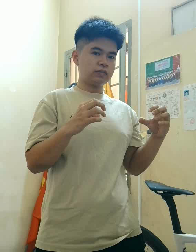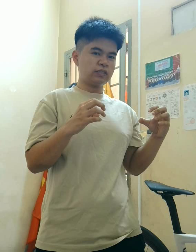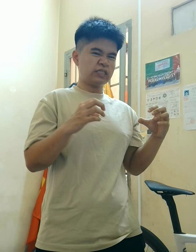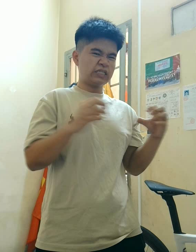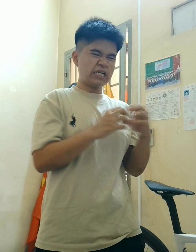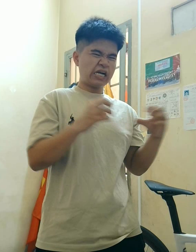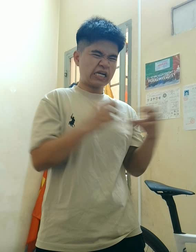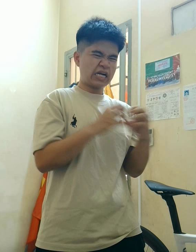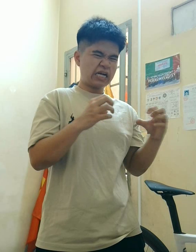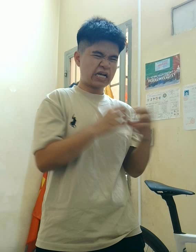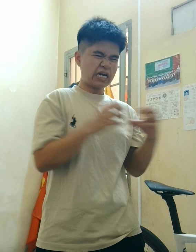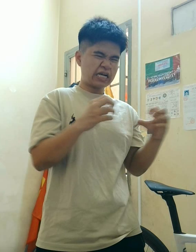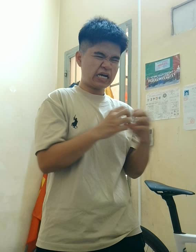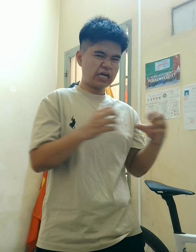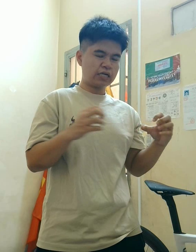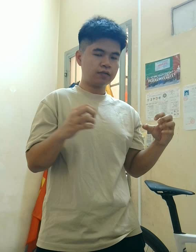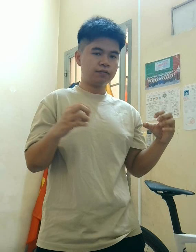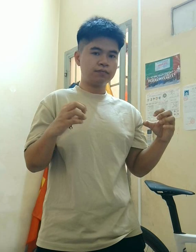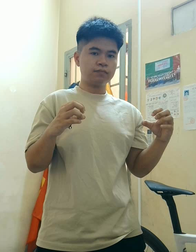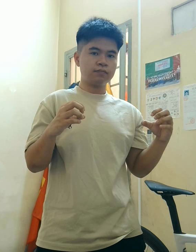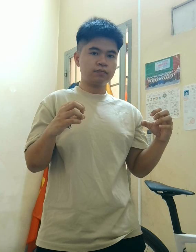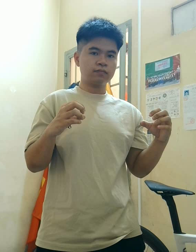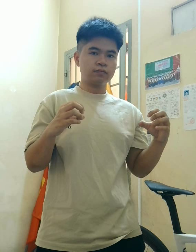cai nhau